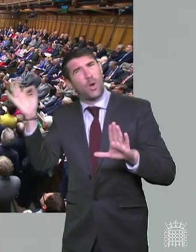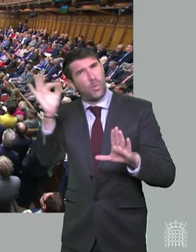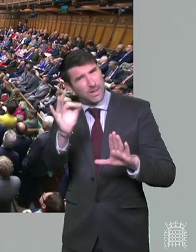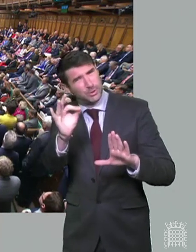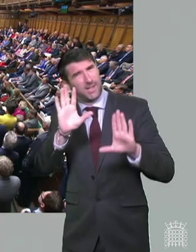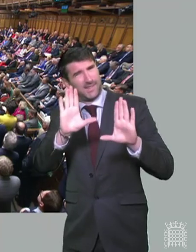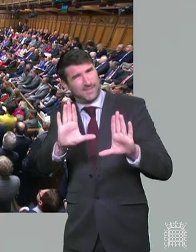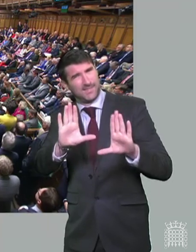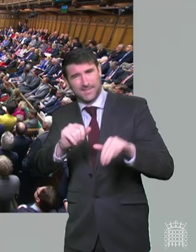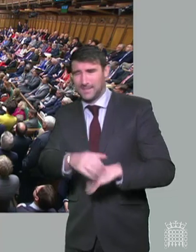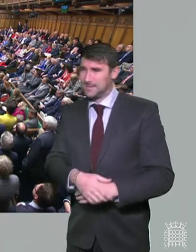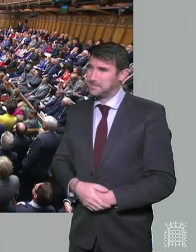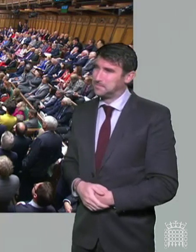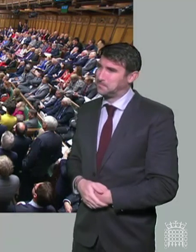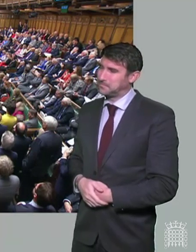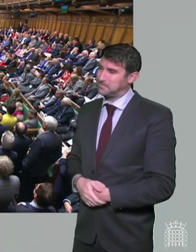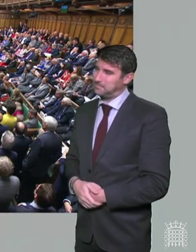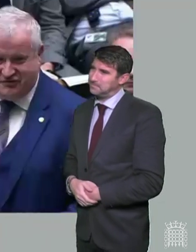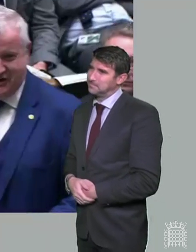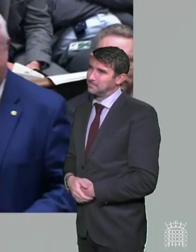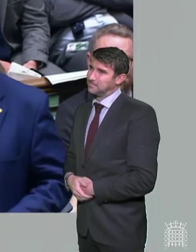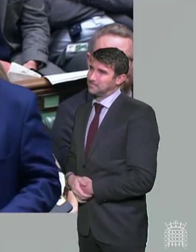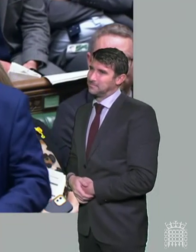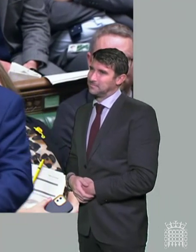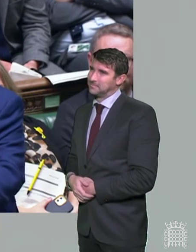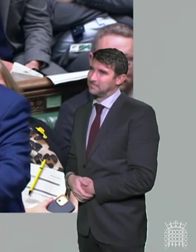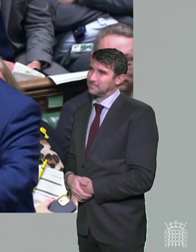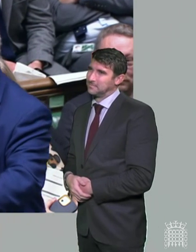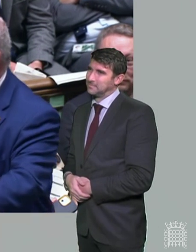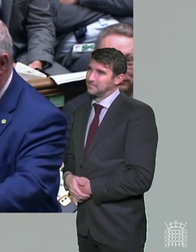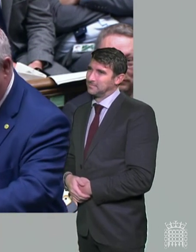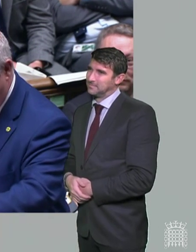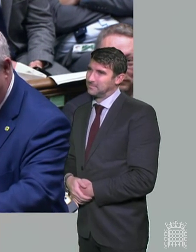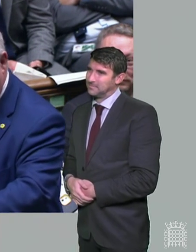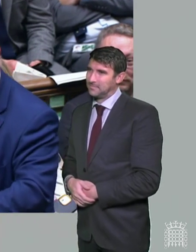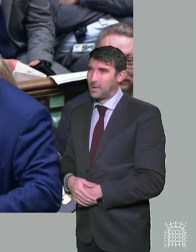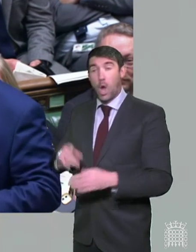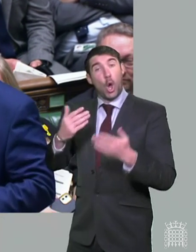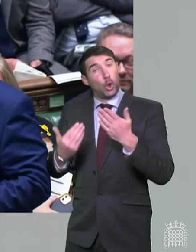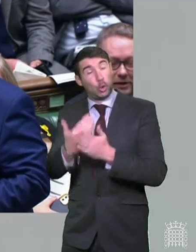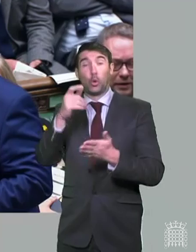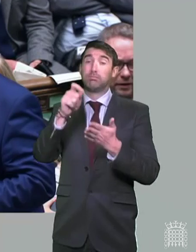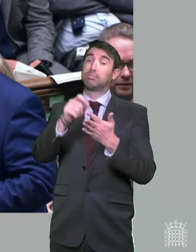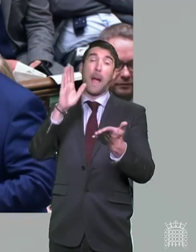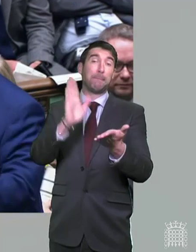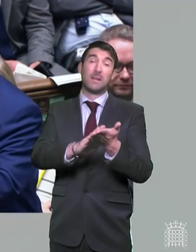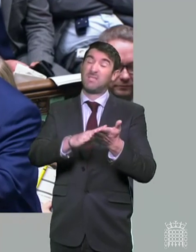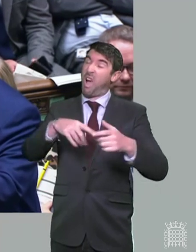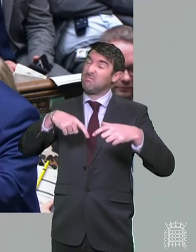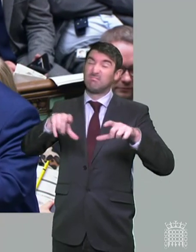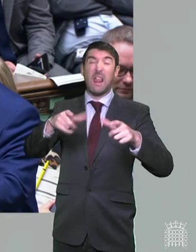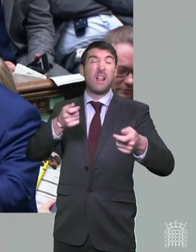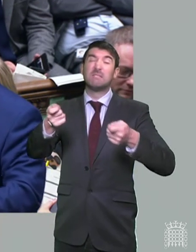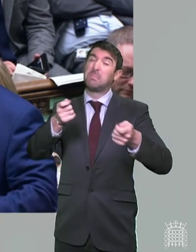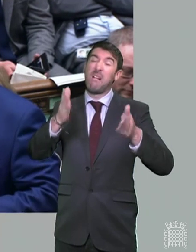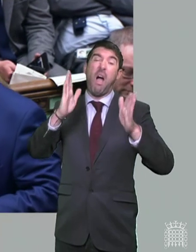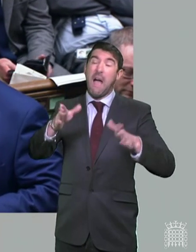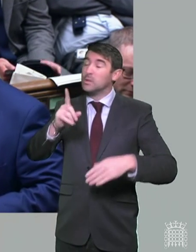The Prime Minister may have changed, Mr Speaker, but it is the same old Tories shouting us down.